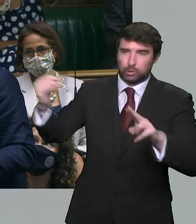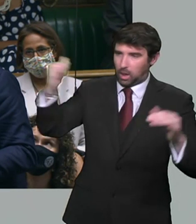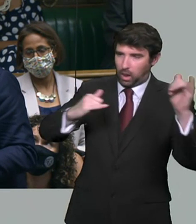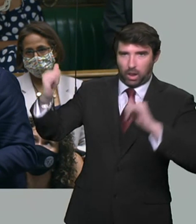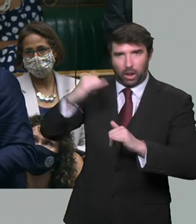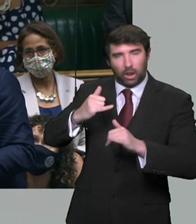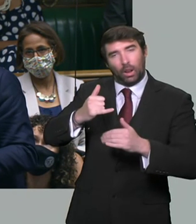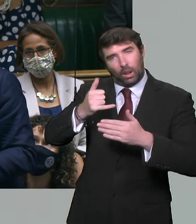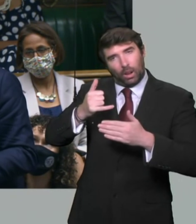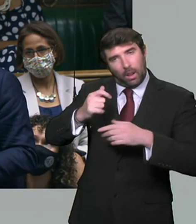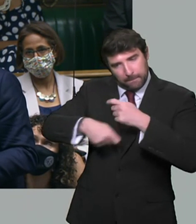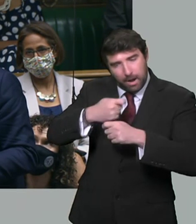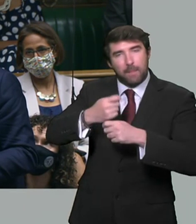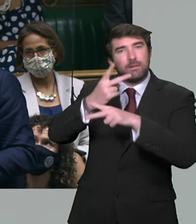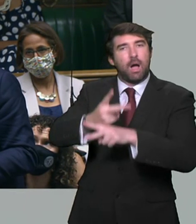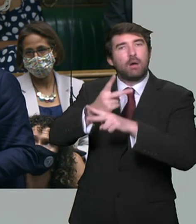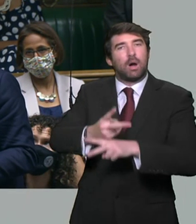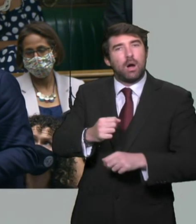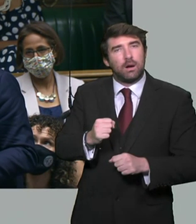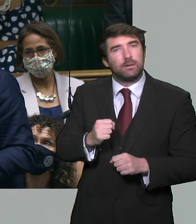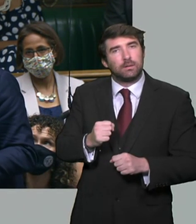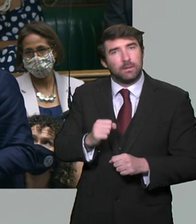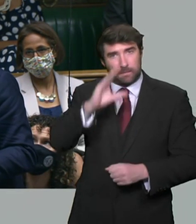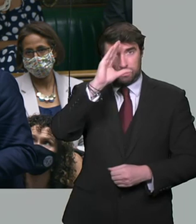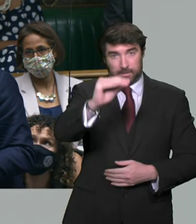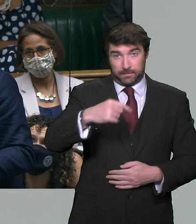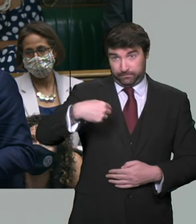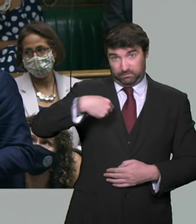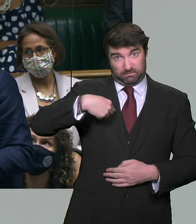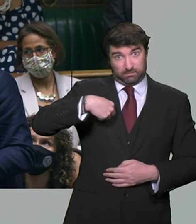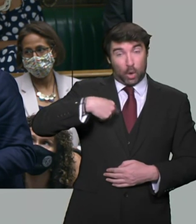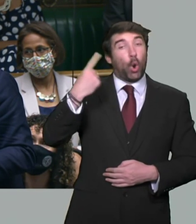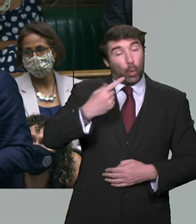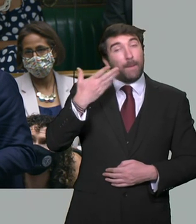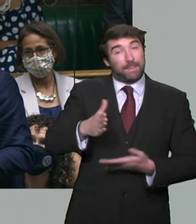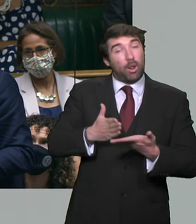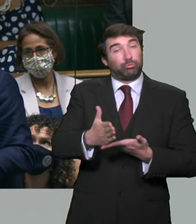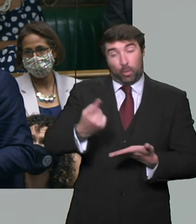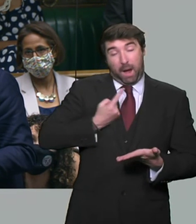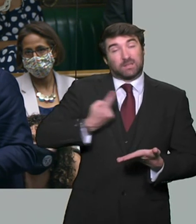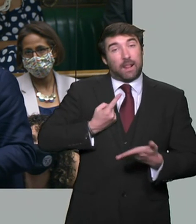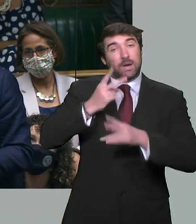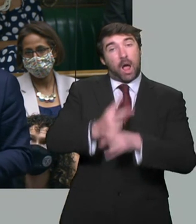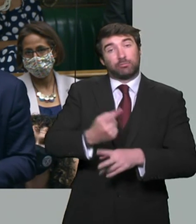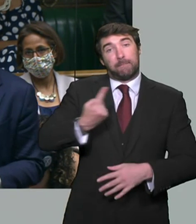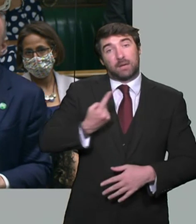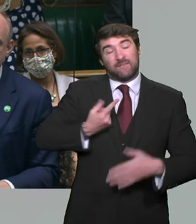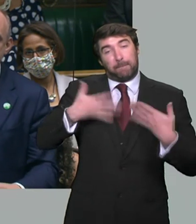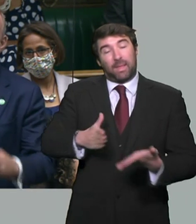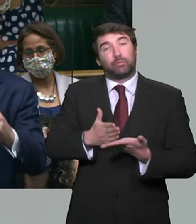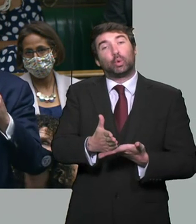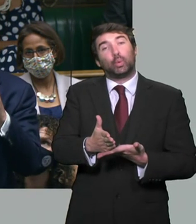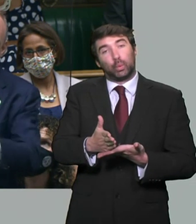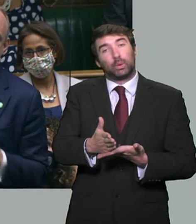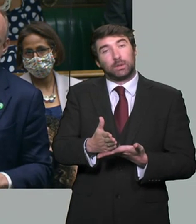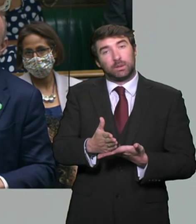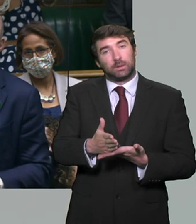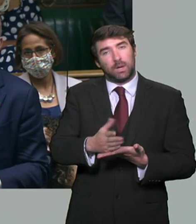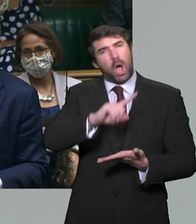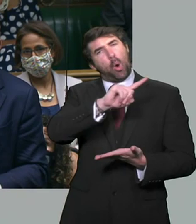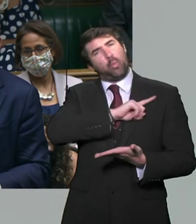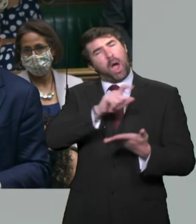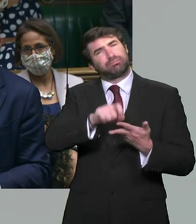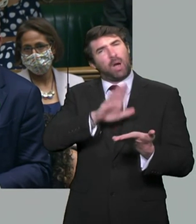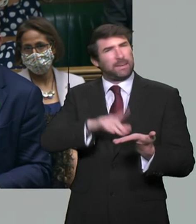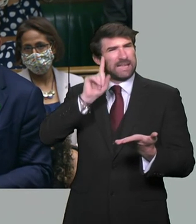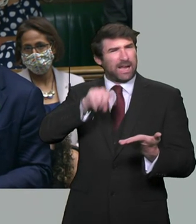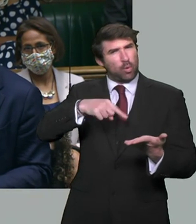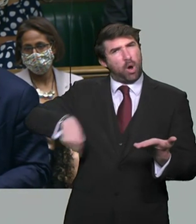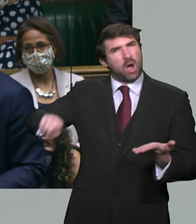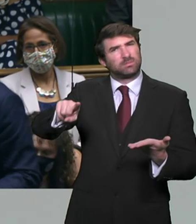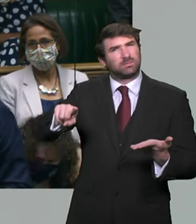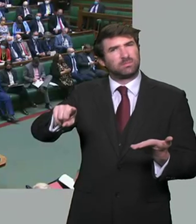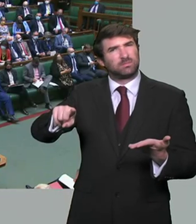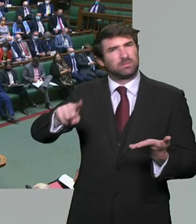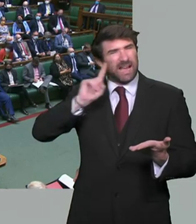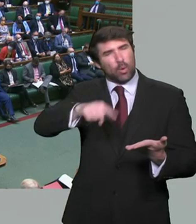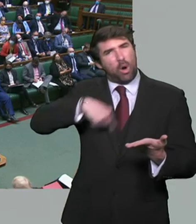We carers have a lifetime of ideas to improve our loved ones’ care, so why does the Prime Minister keep ignoring us and taking carers for granted?